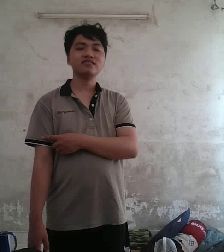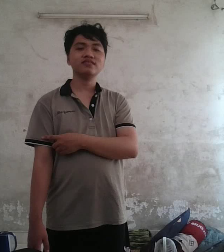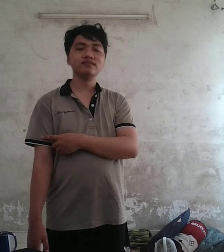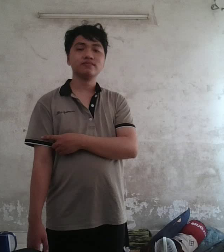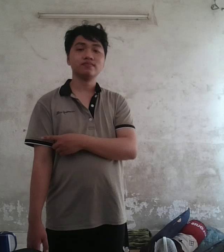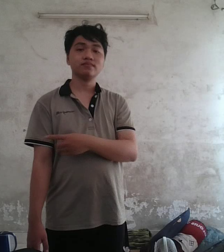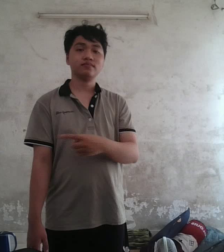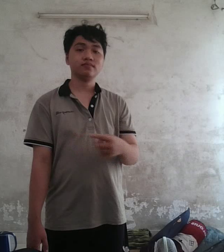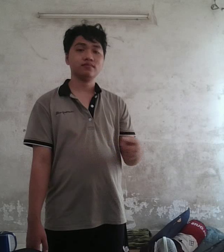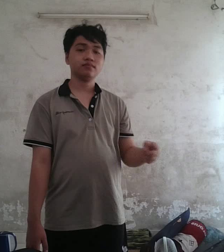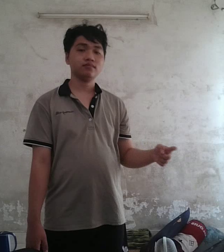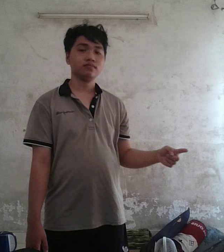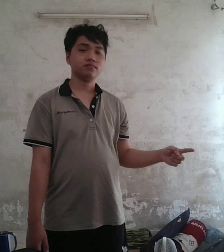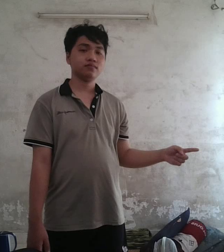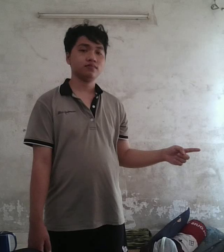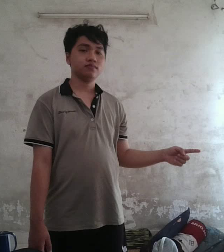cac ban